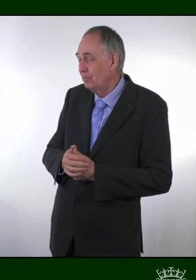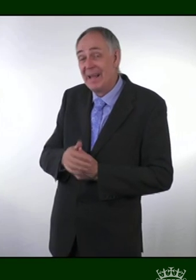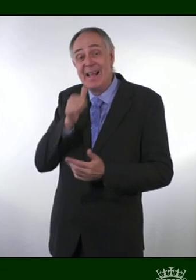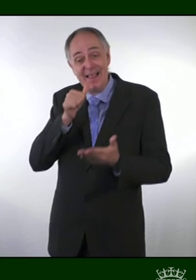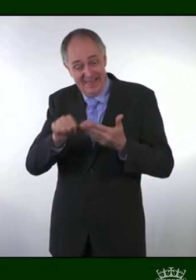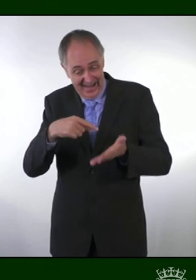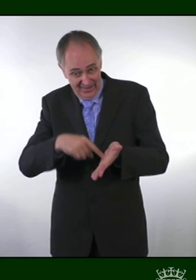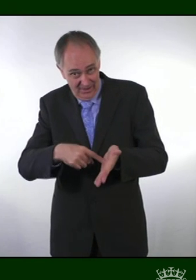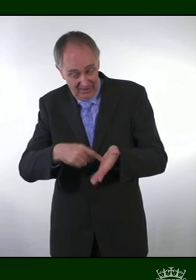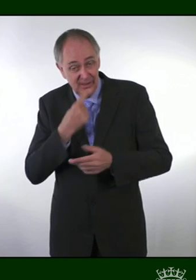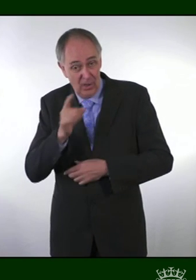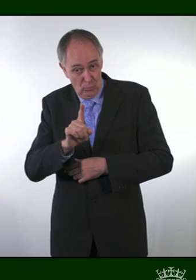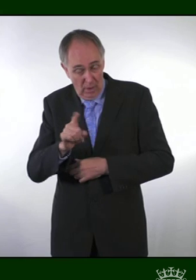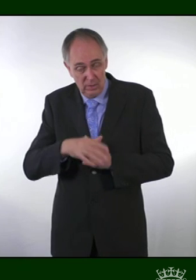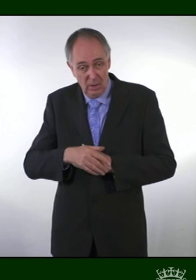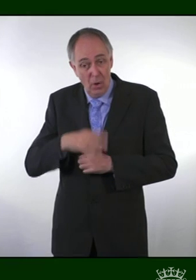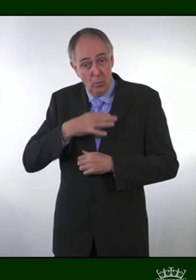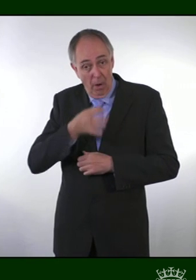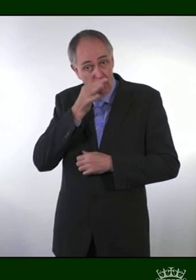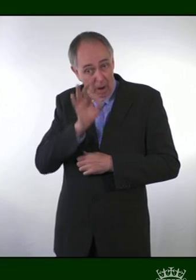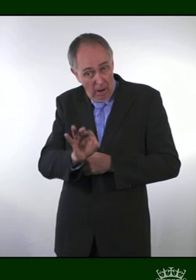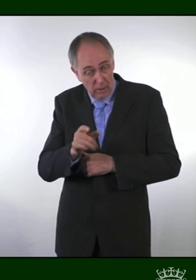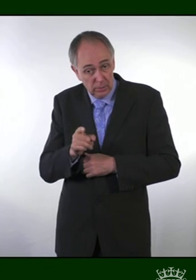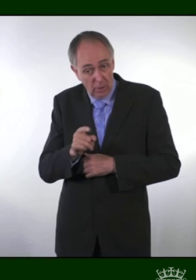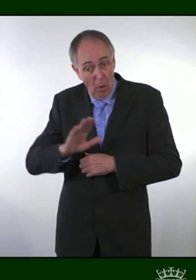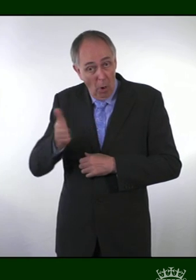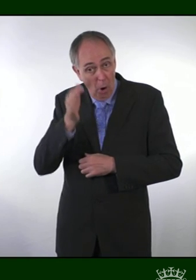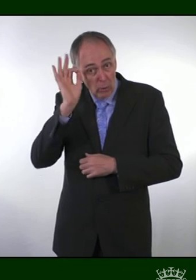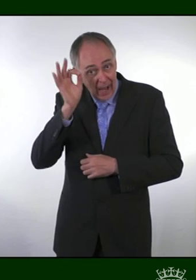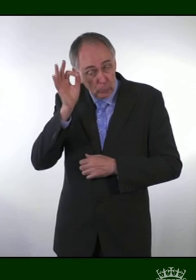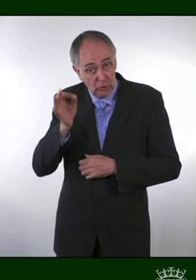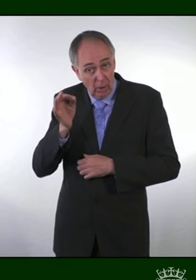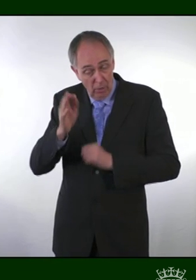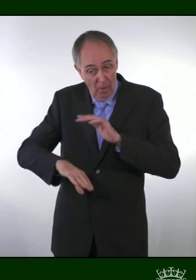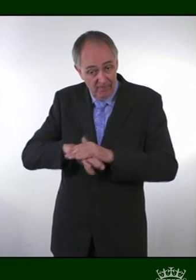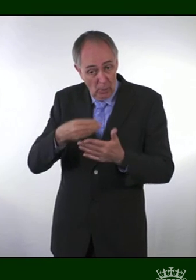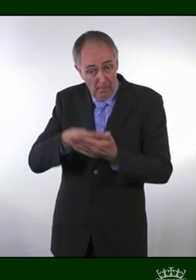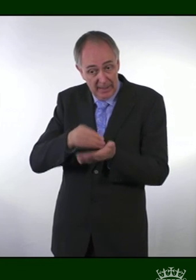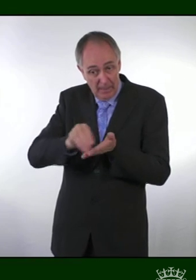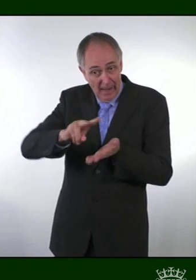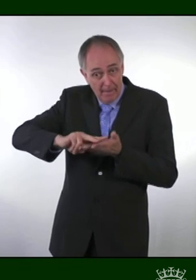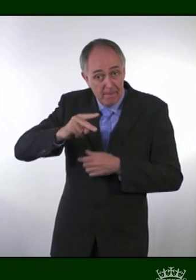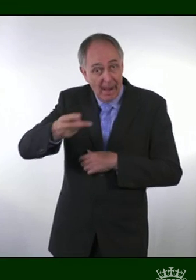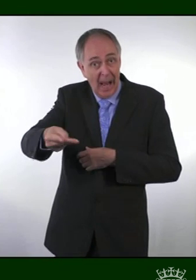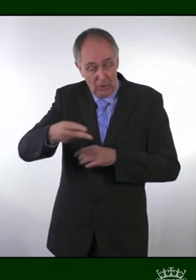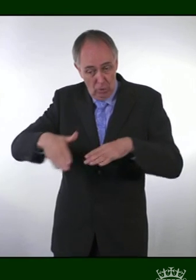“we…would like some assurance from you that all councils will be fully reimbursed for the costs of…covid-19”.